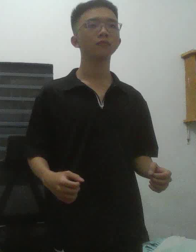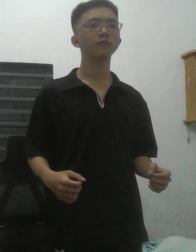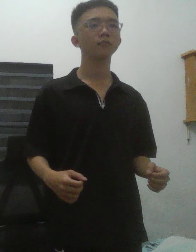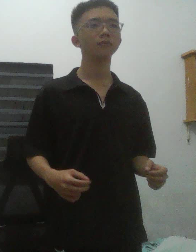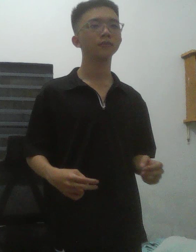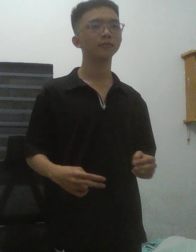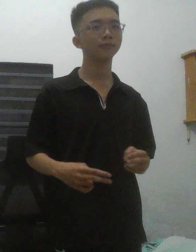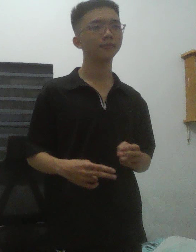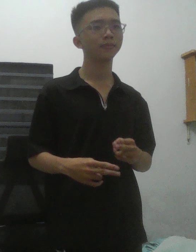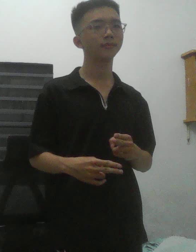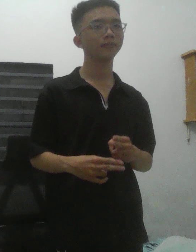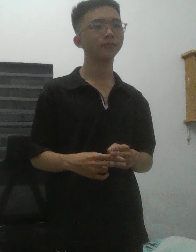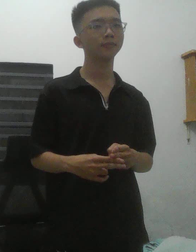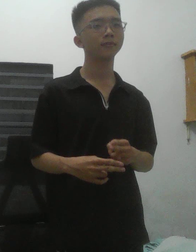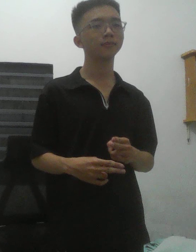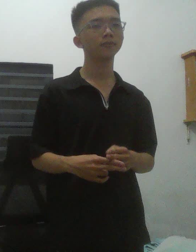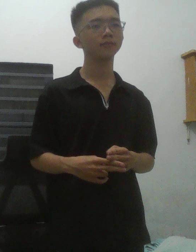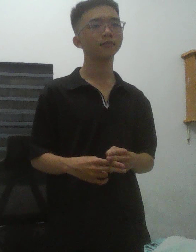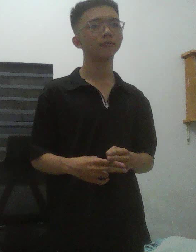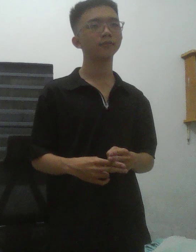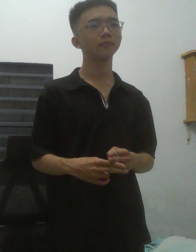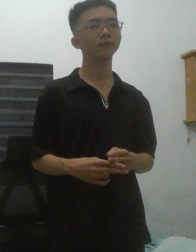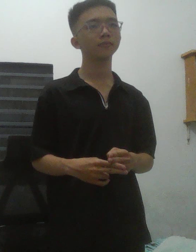ten